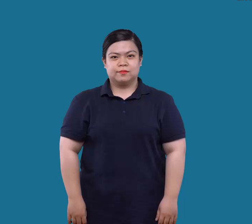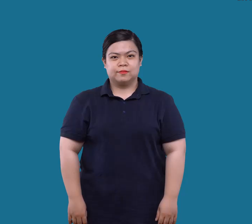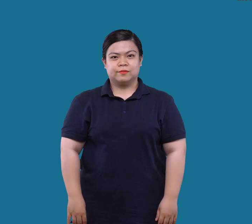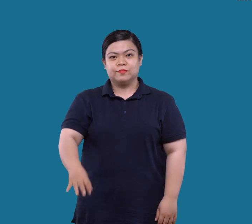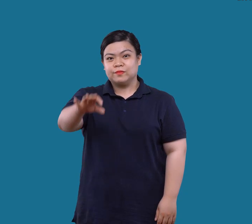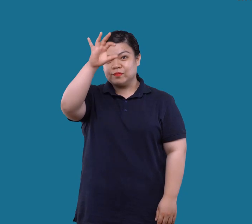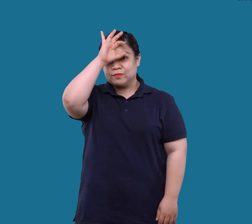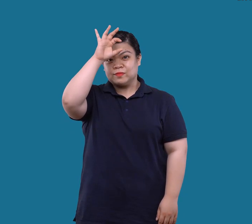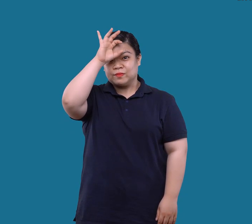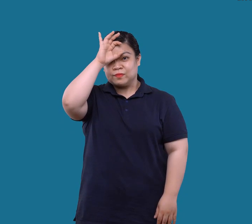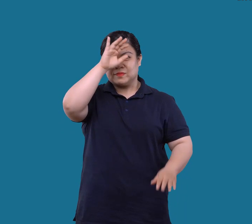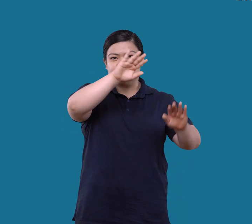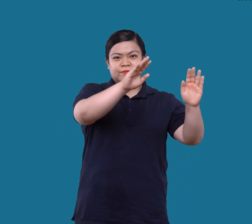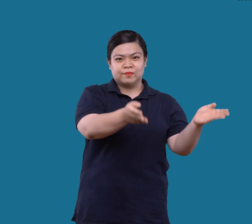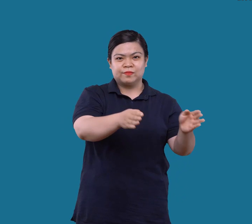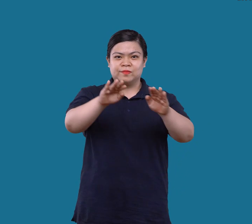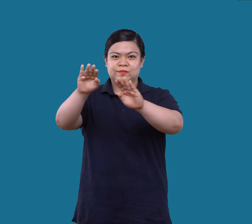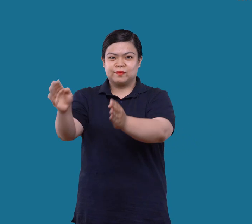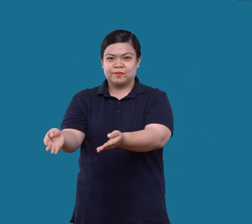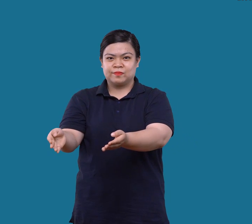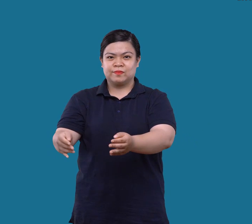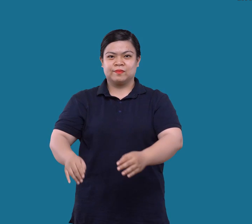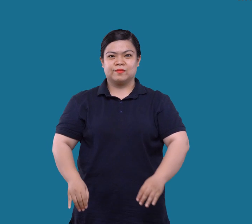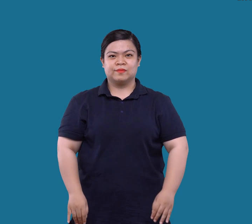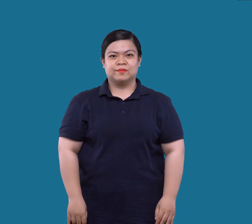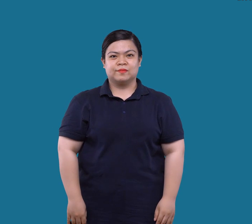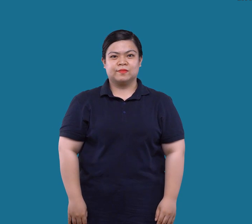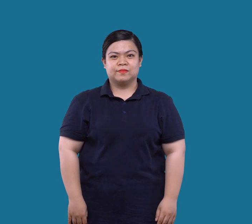tính chất kết hợp